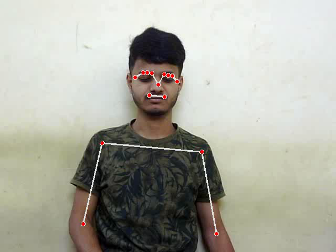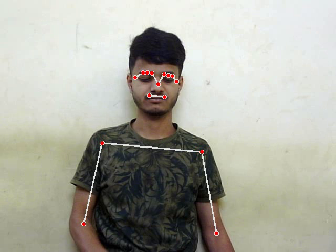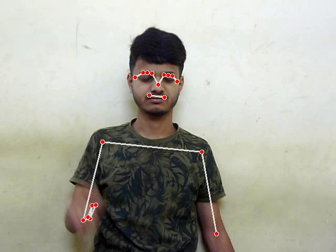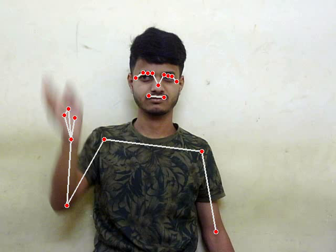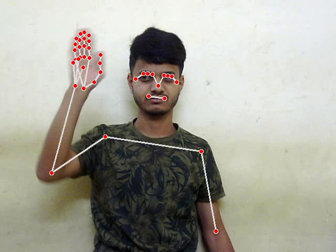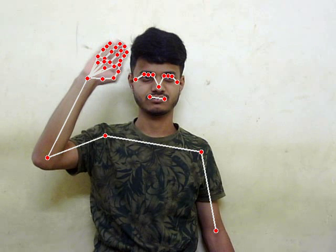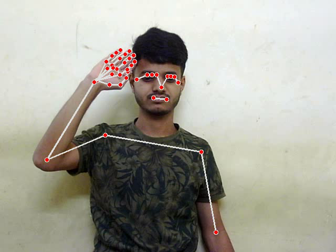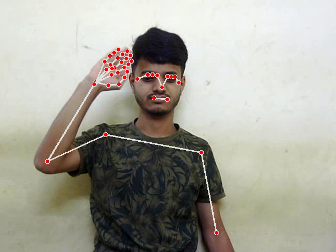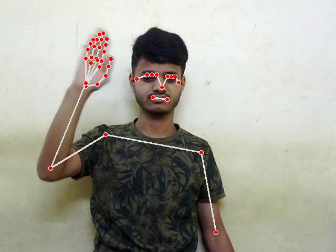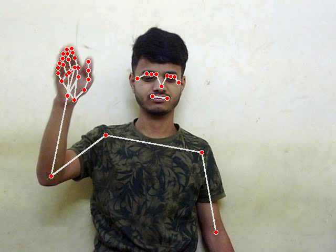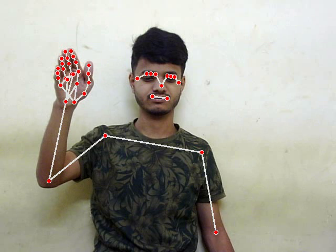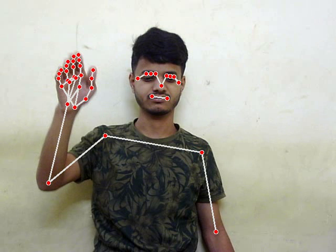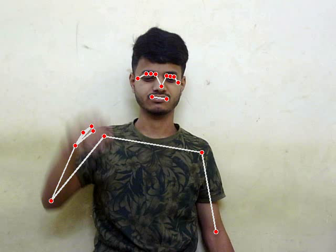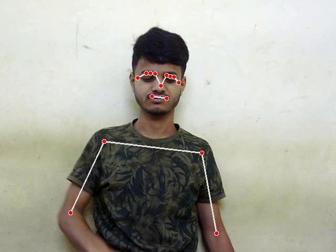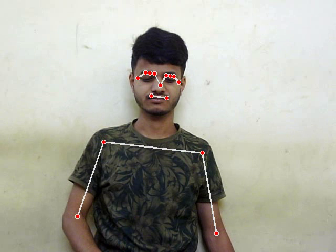hello